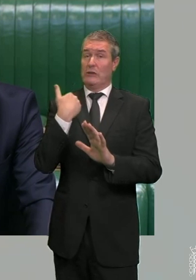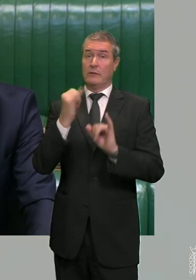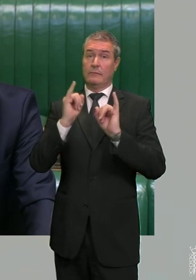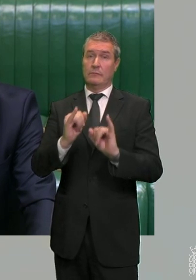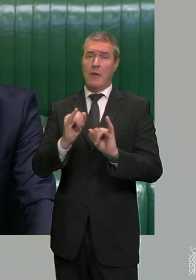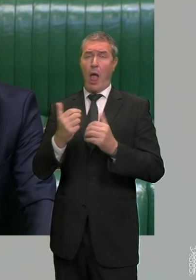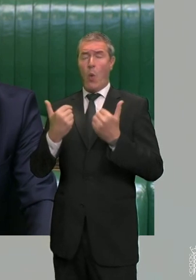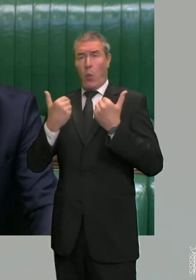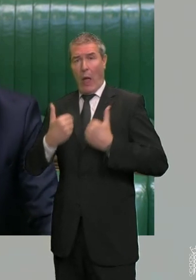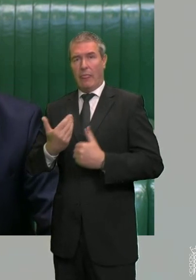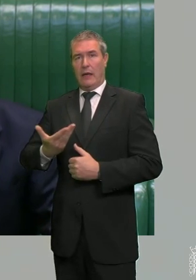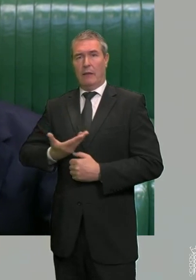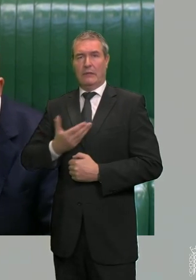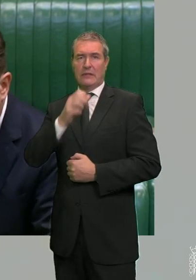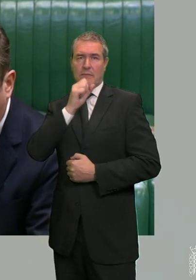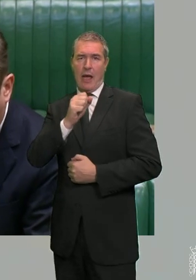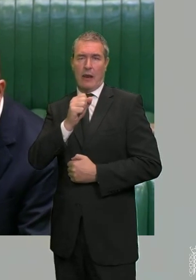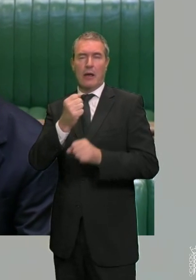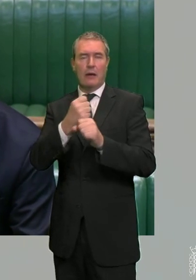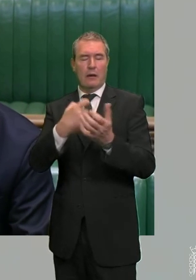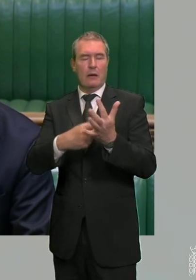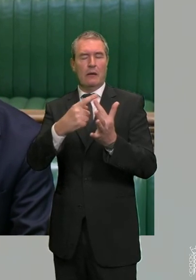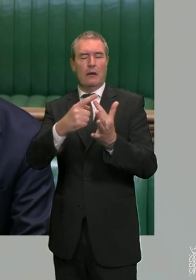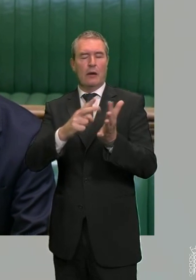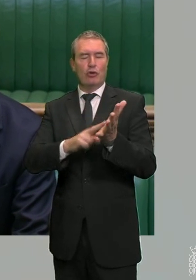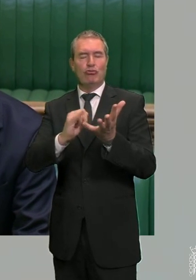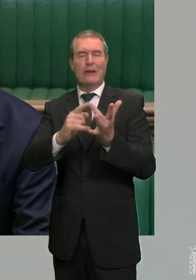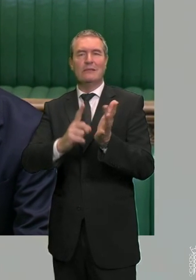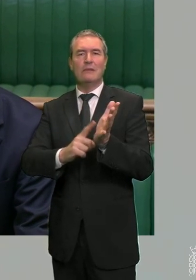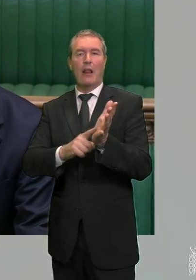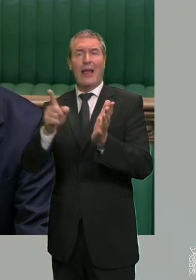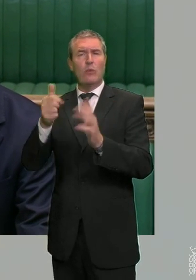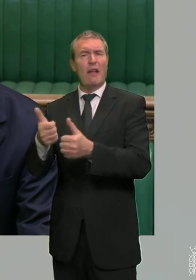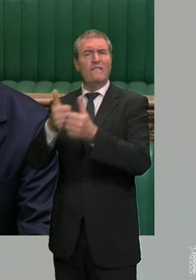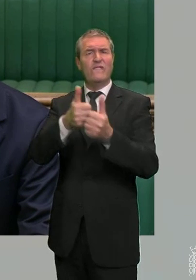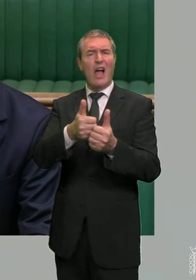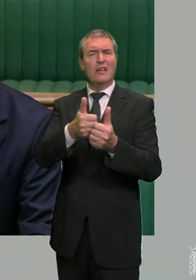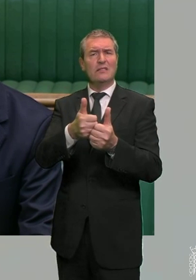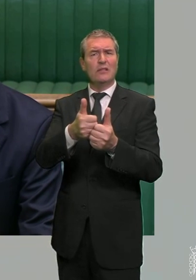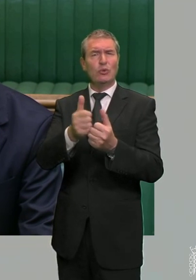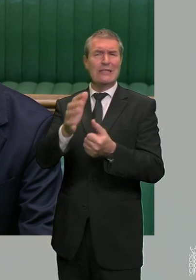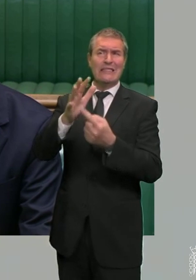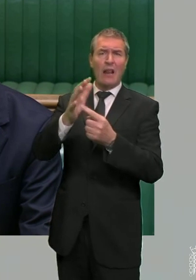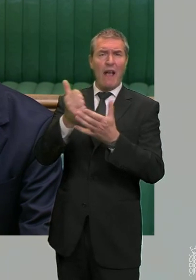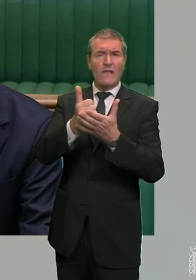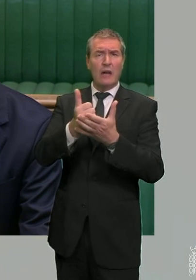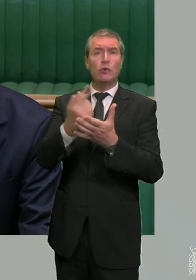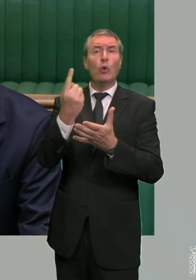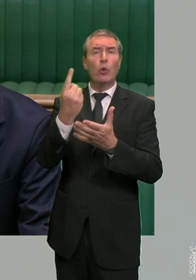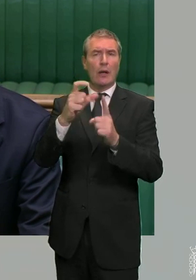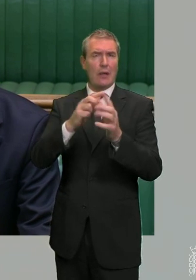A wealthy businessman, Lex Greensill, was hired as a senior adviser to David Cameron when he was Prime Minister.